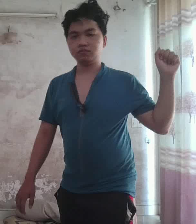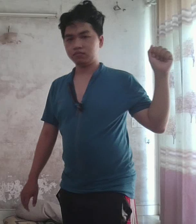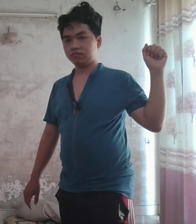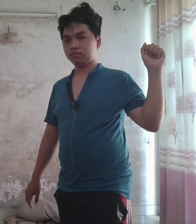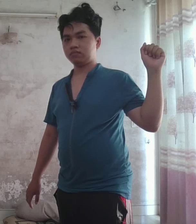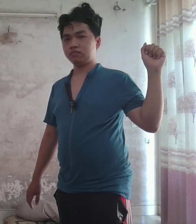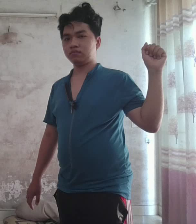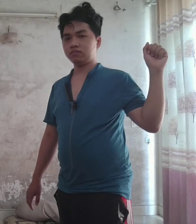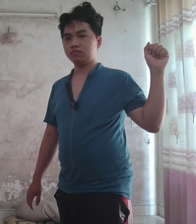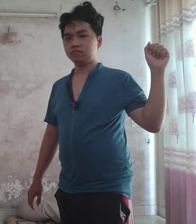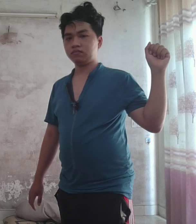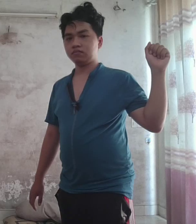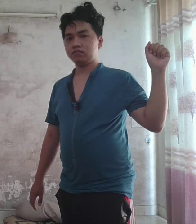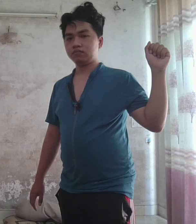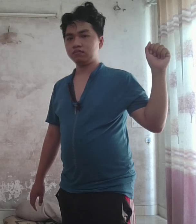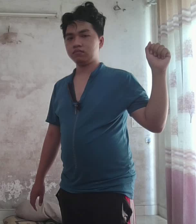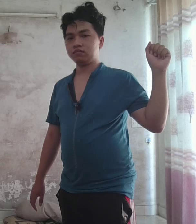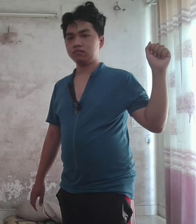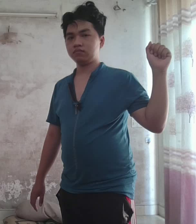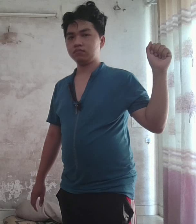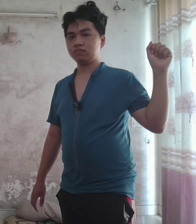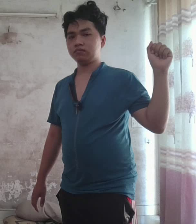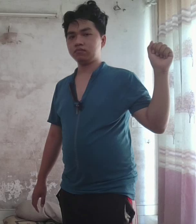a